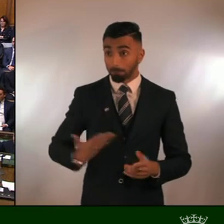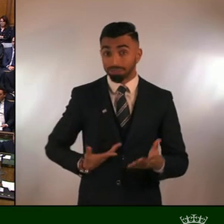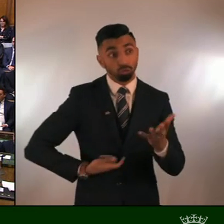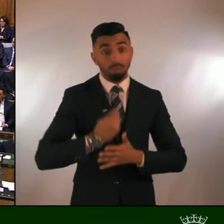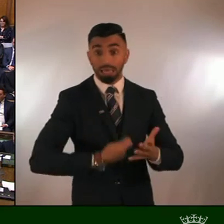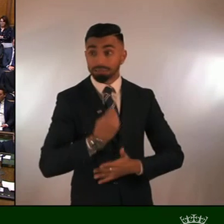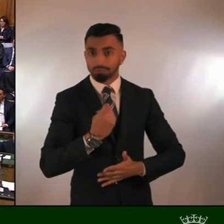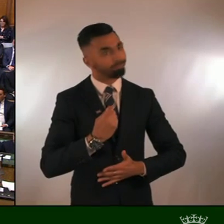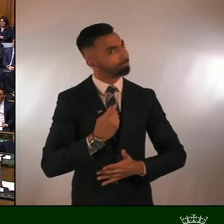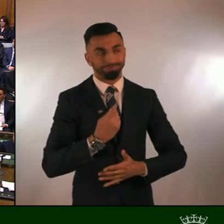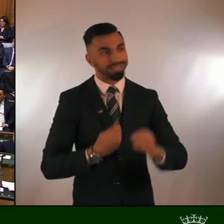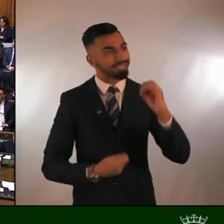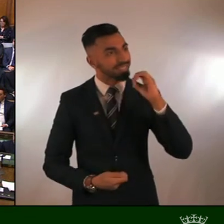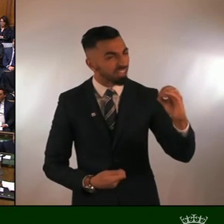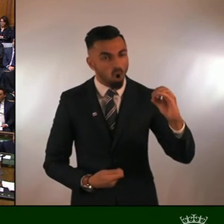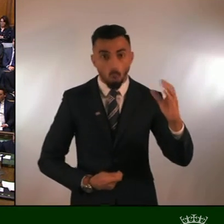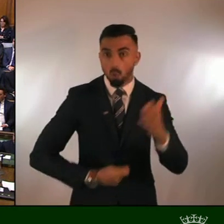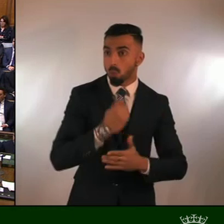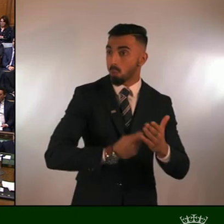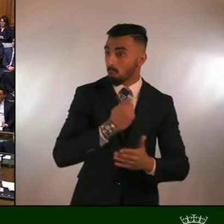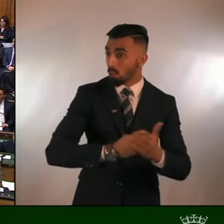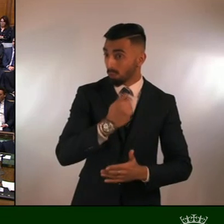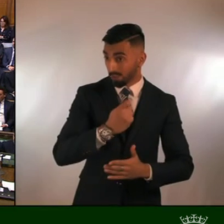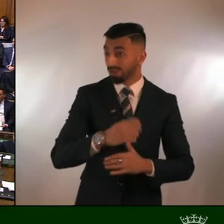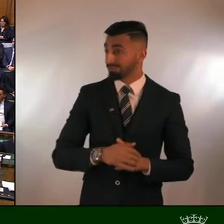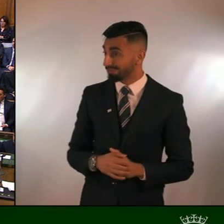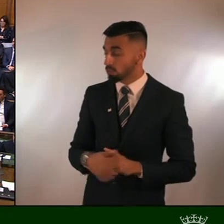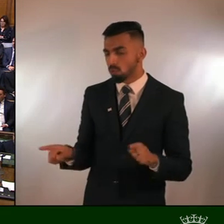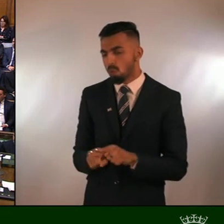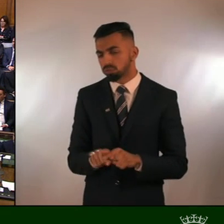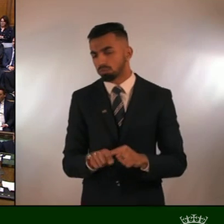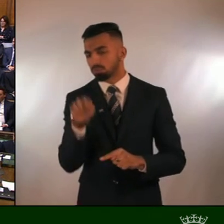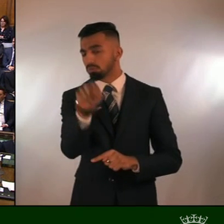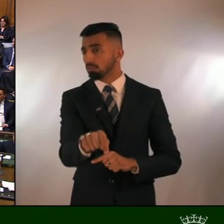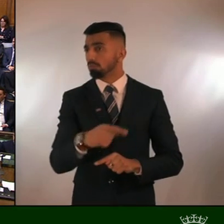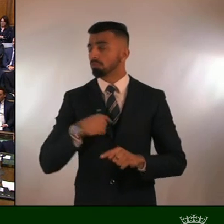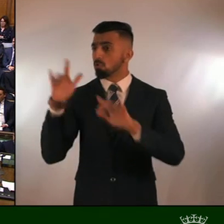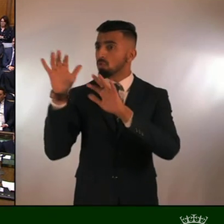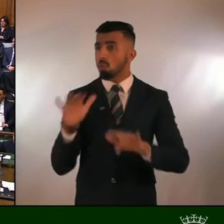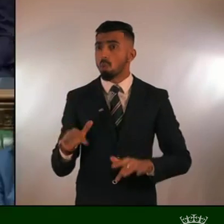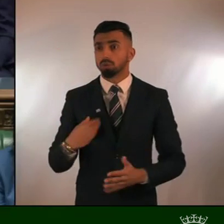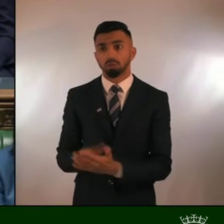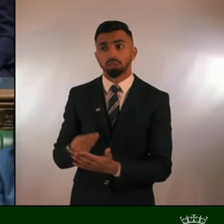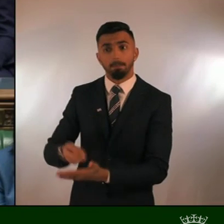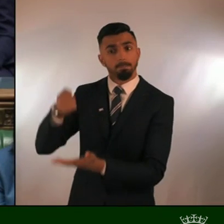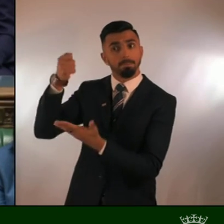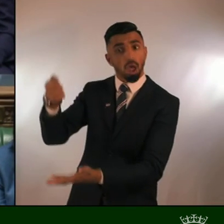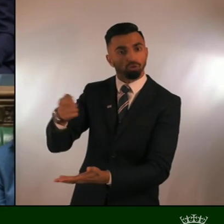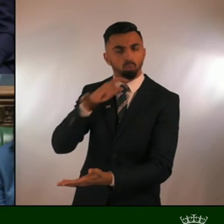I am also launching today a fundamental review, to be concluded at the autumn Budget, of the long-term future of business rates.